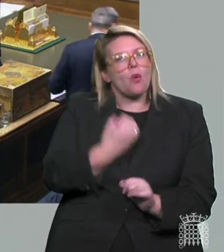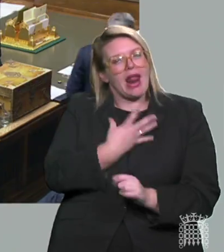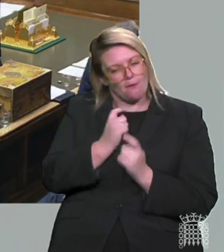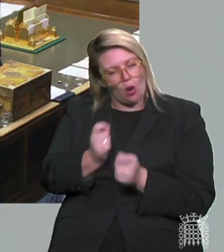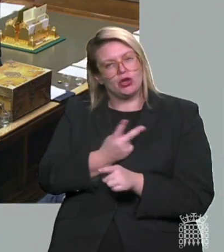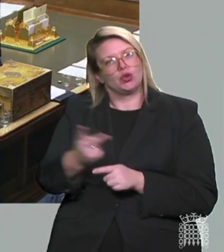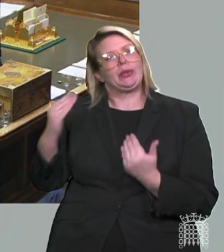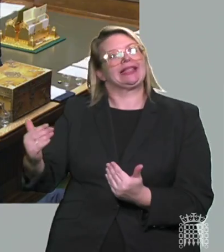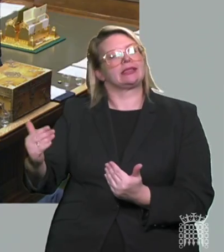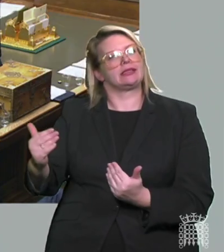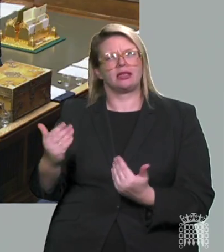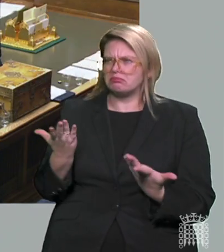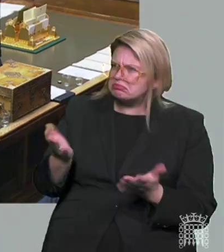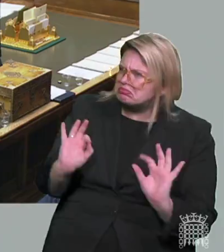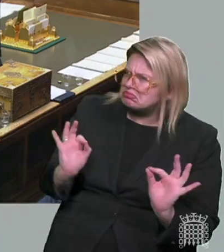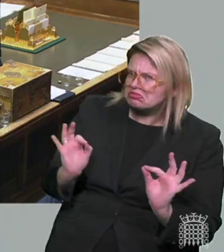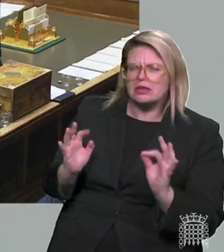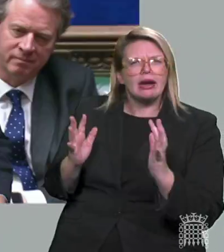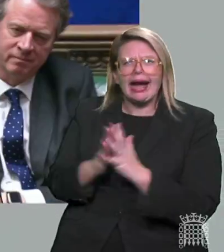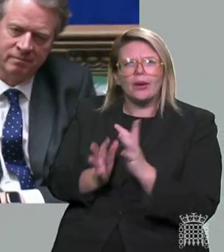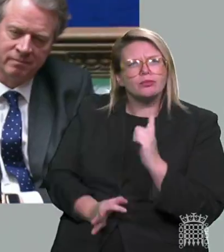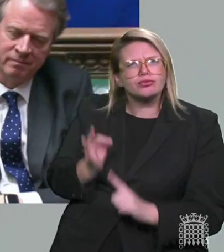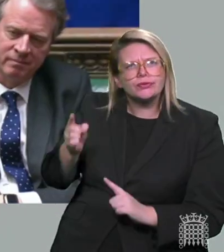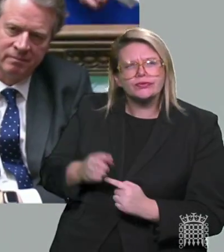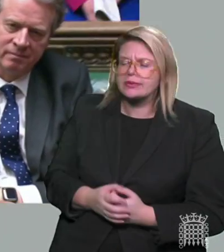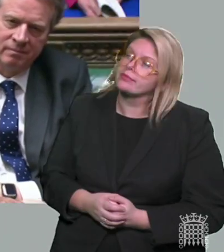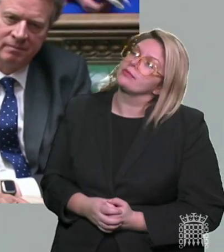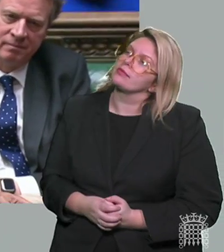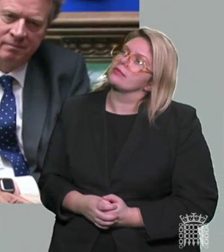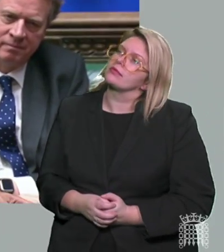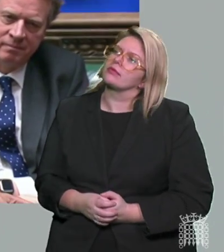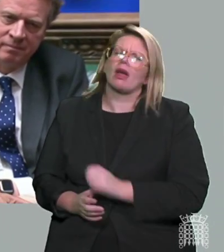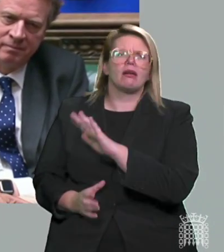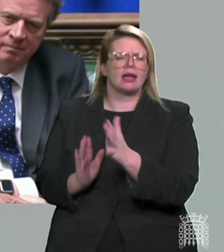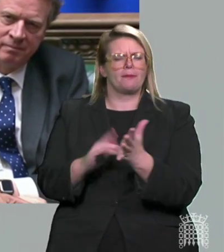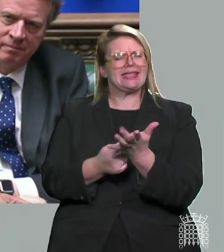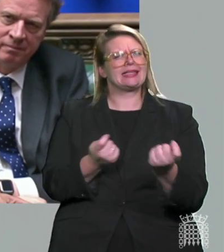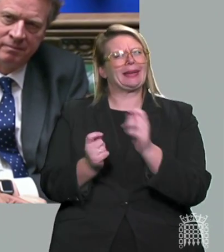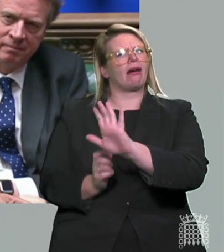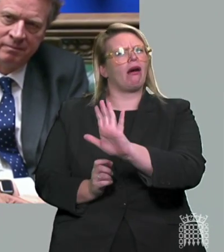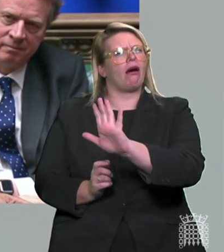Why is there a challenge with cancer times right now?